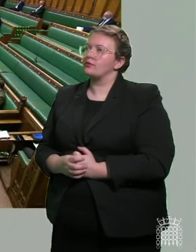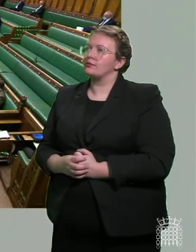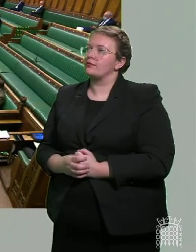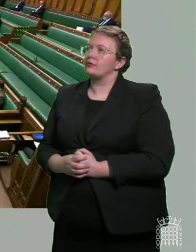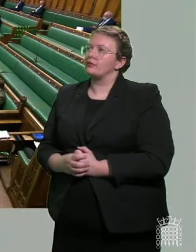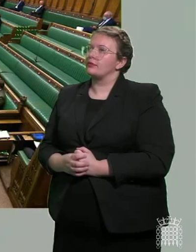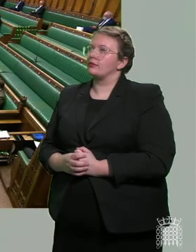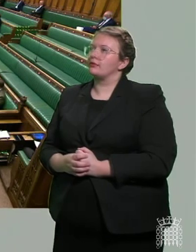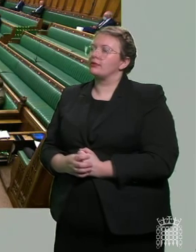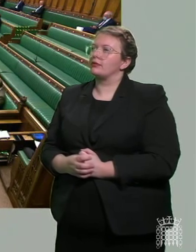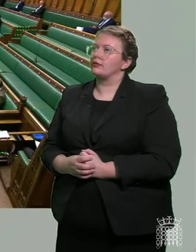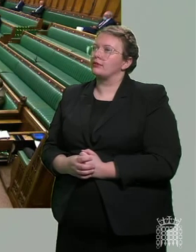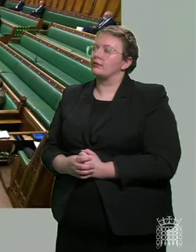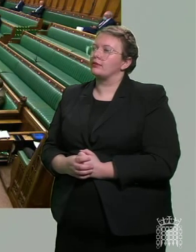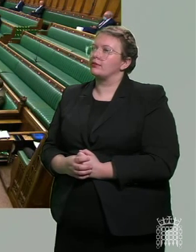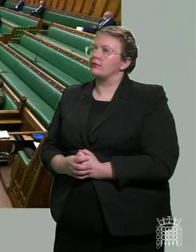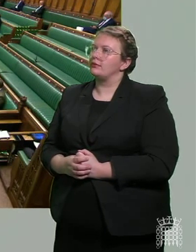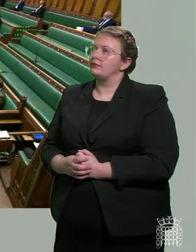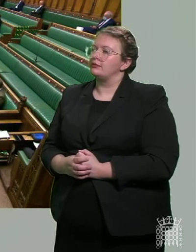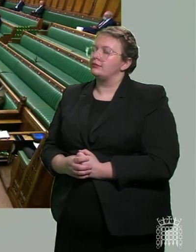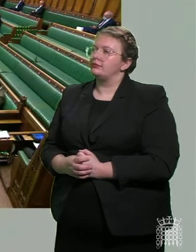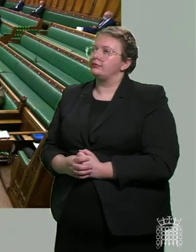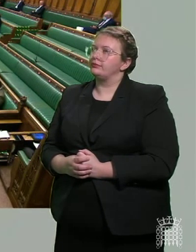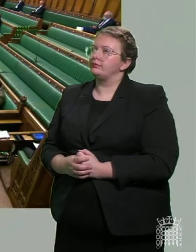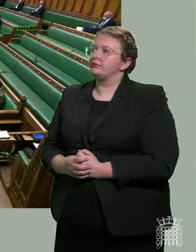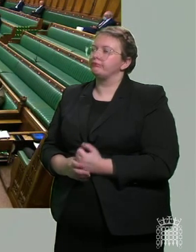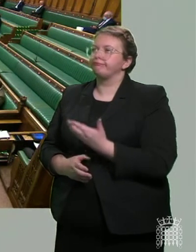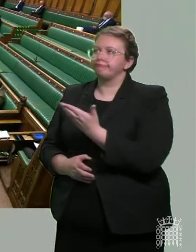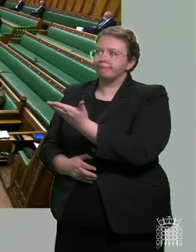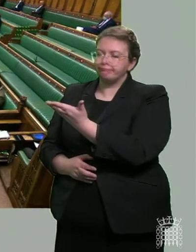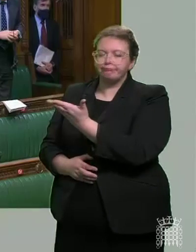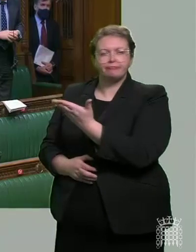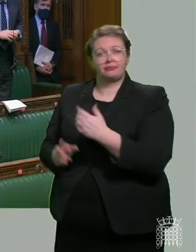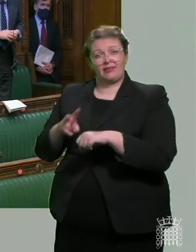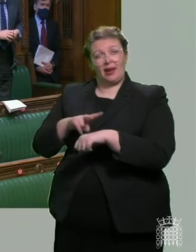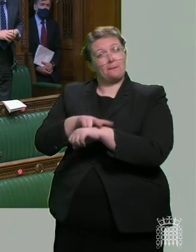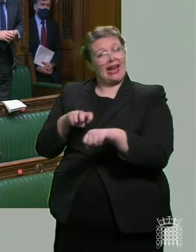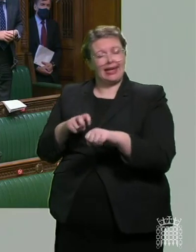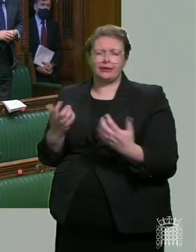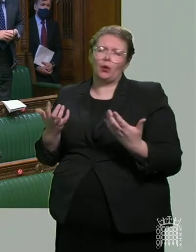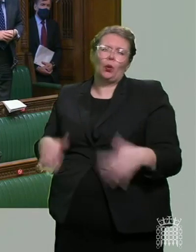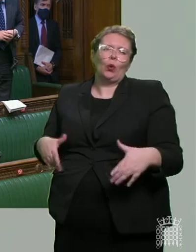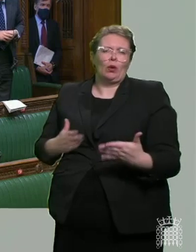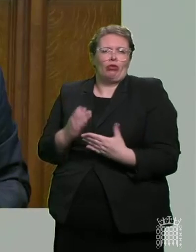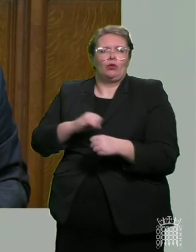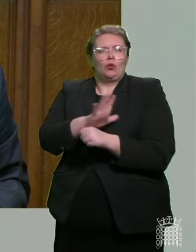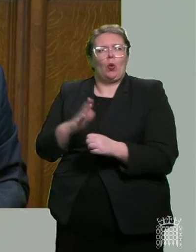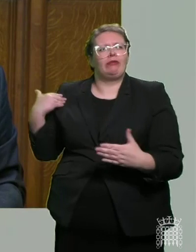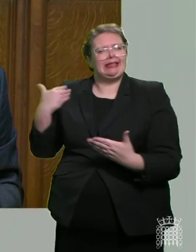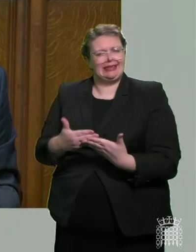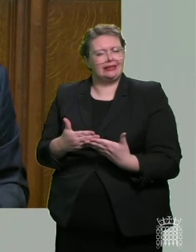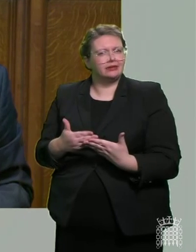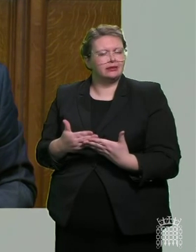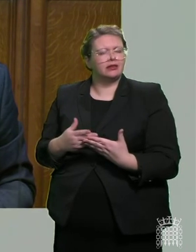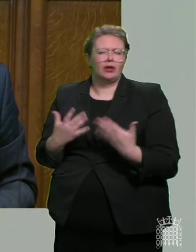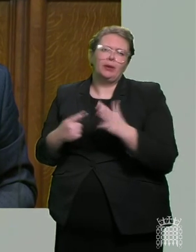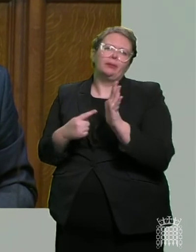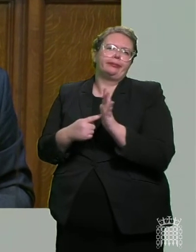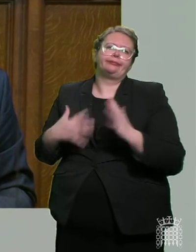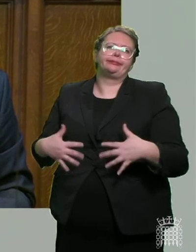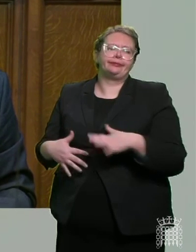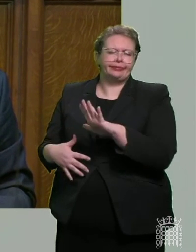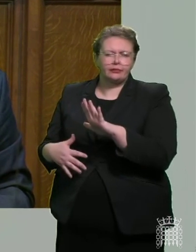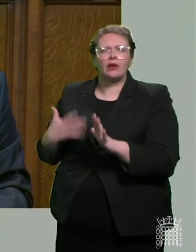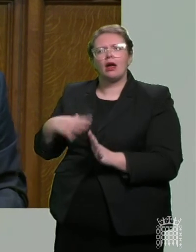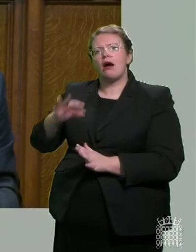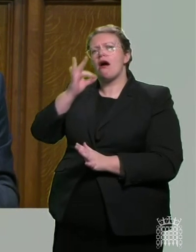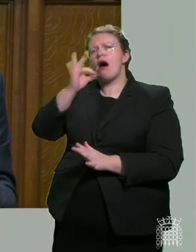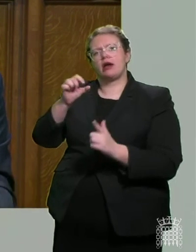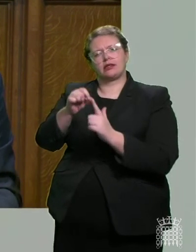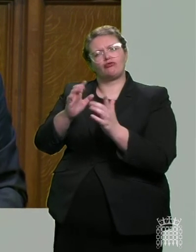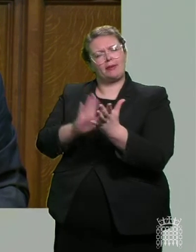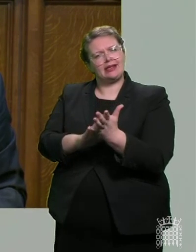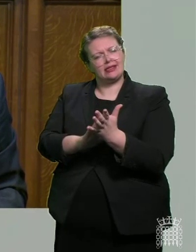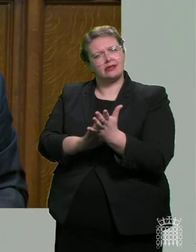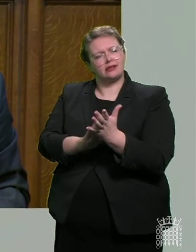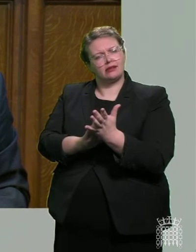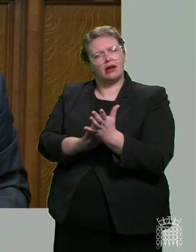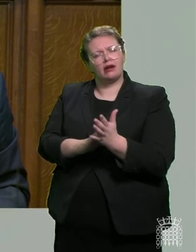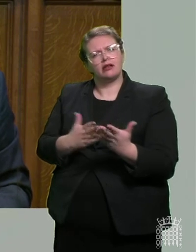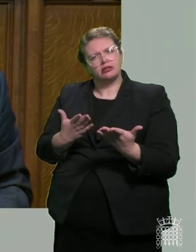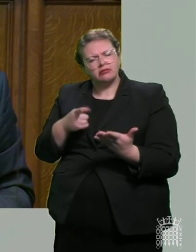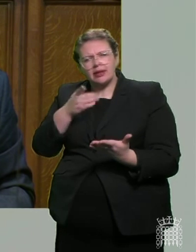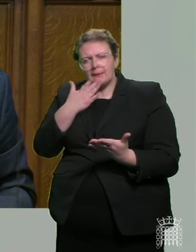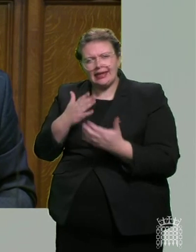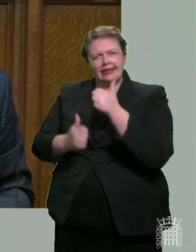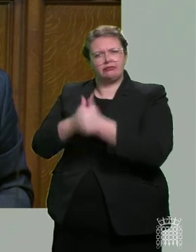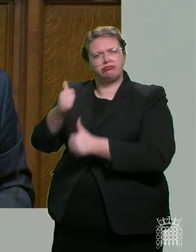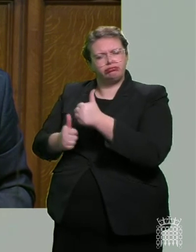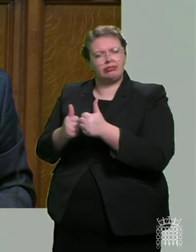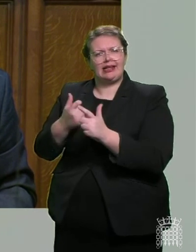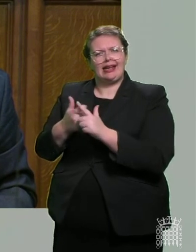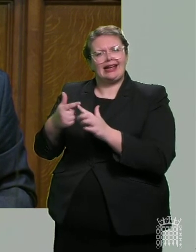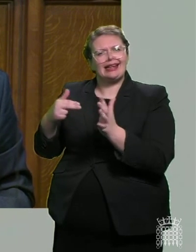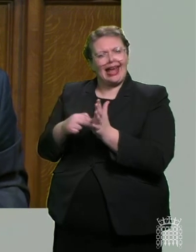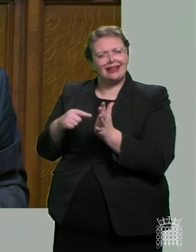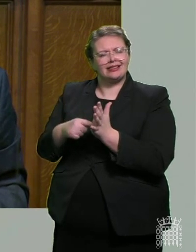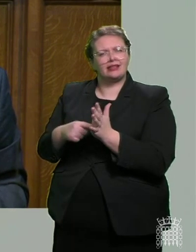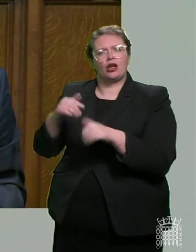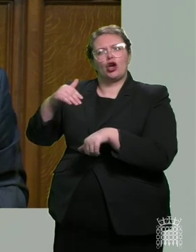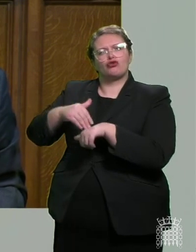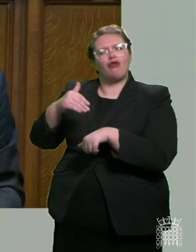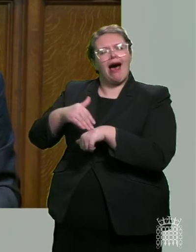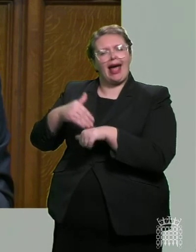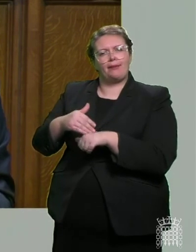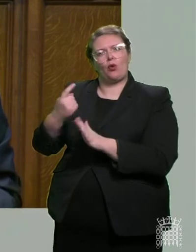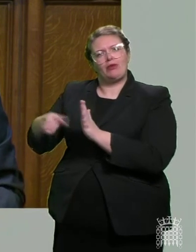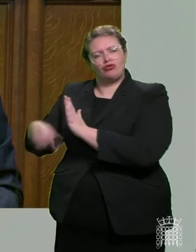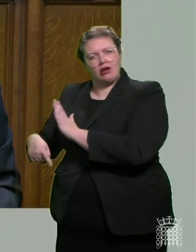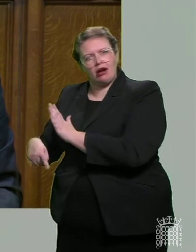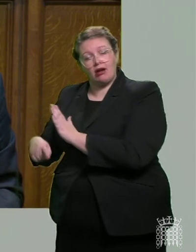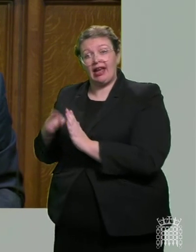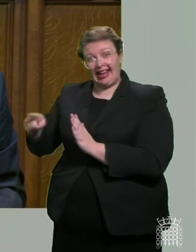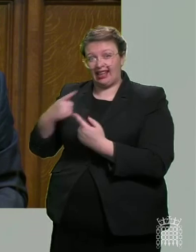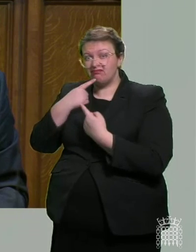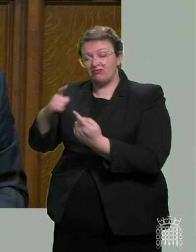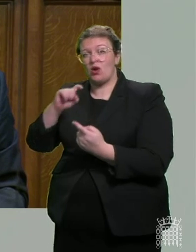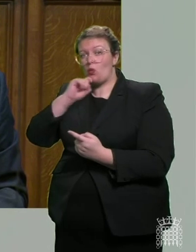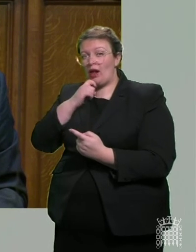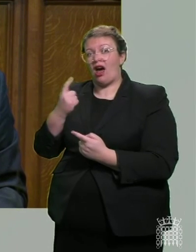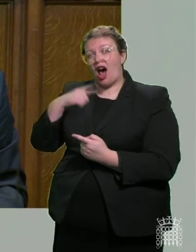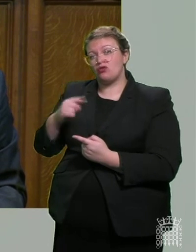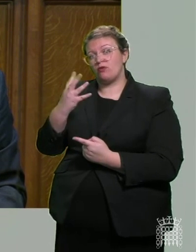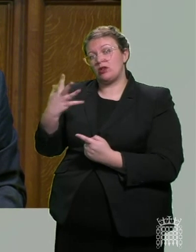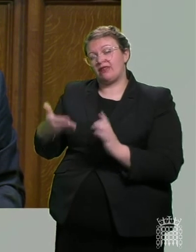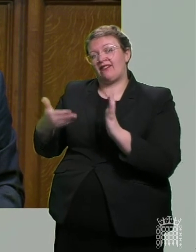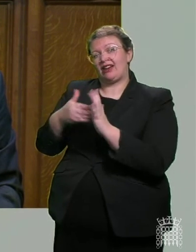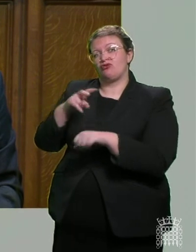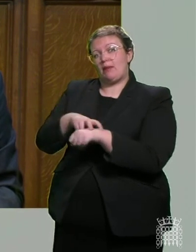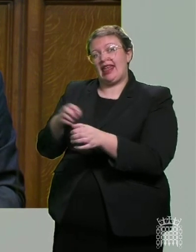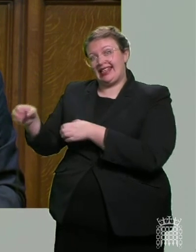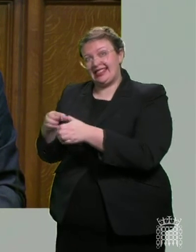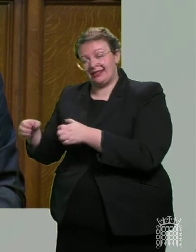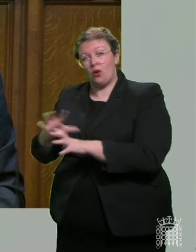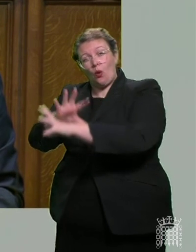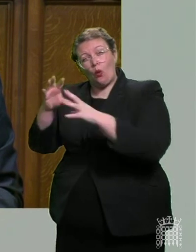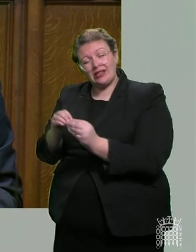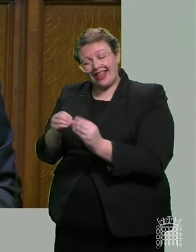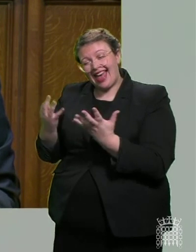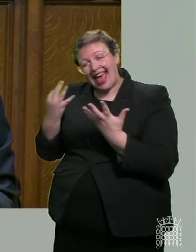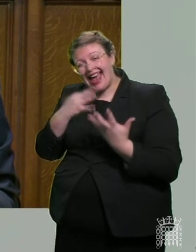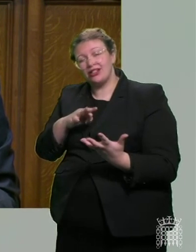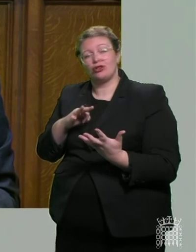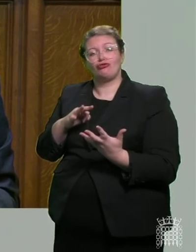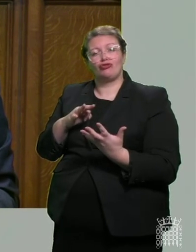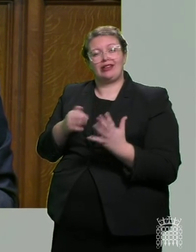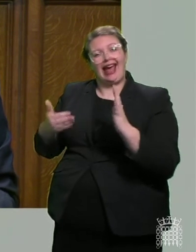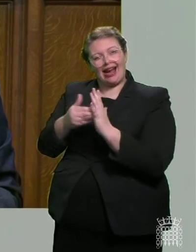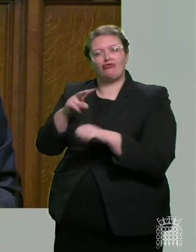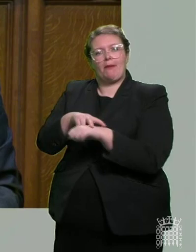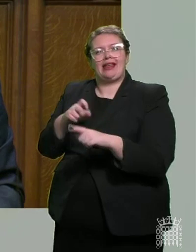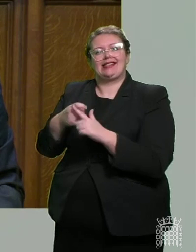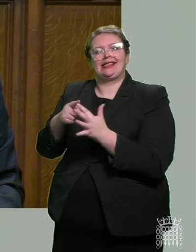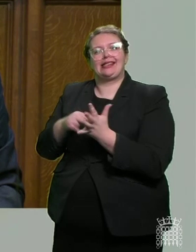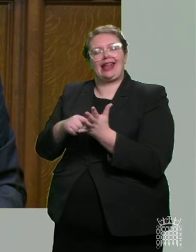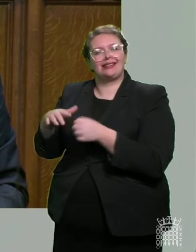The police are one of our public services that has been absolutely essential during the pandemic, so will my right honourable Friend join me in welcoming the fact that the Kent police and crime commissioner, Matthew Scott, has announced another 145 police officers during this year, bringing the total to 800 extra police on the streets of Kent?